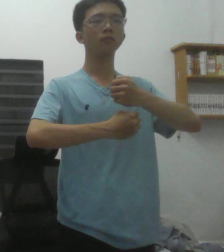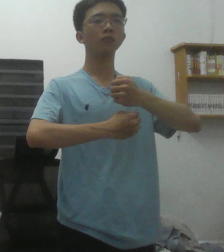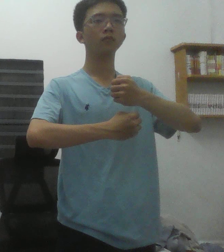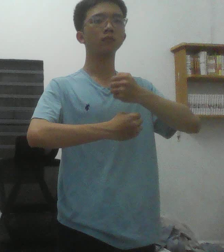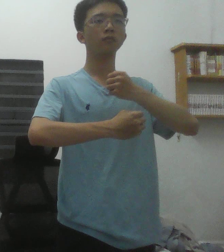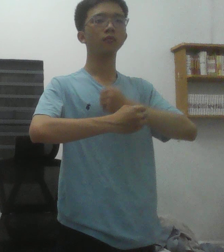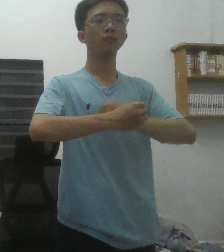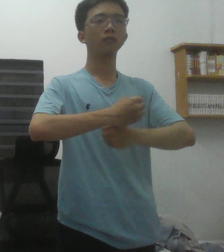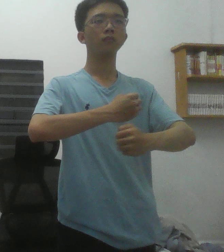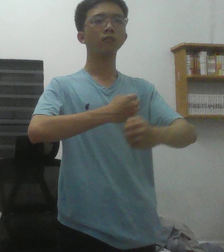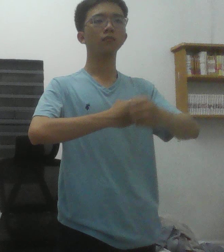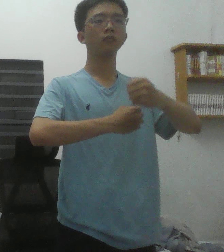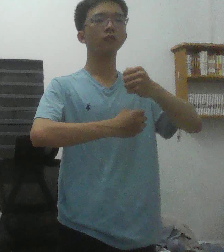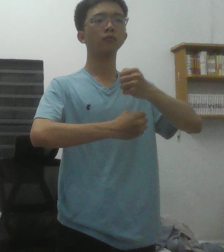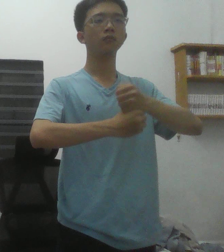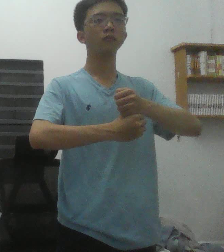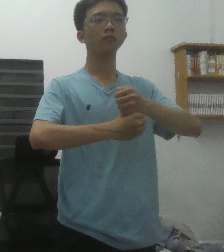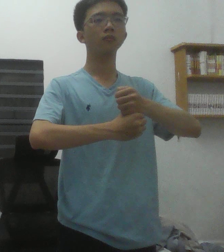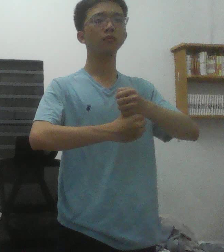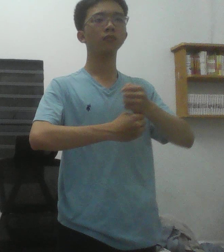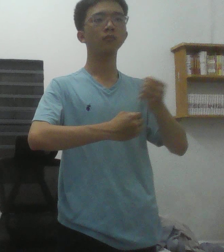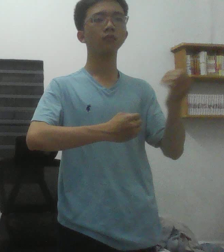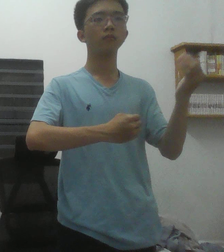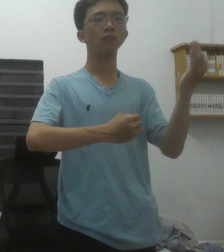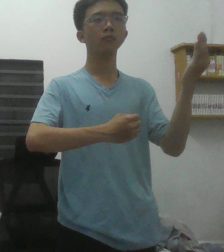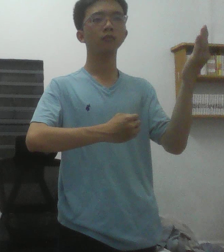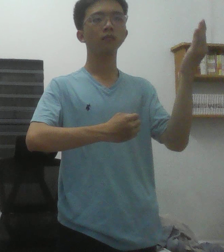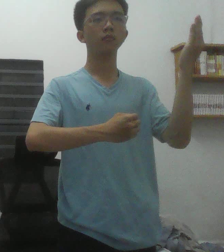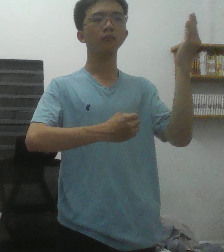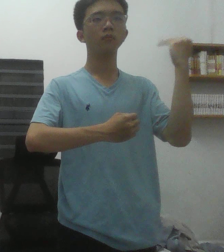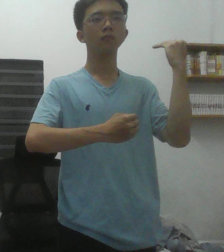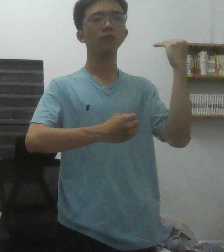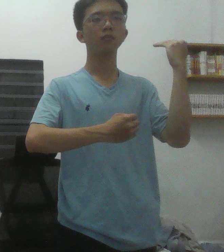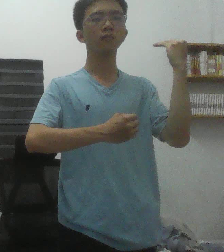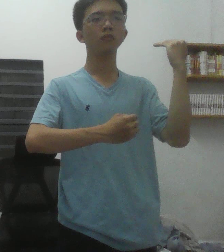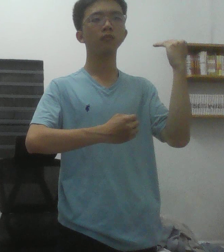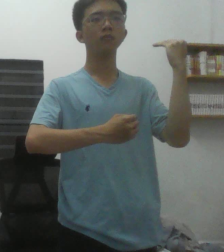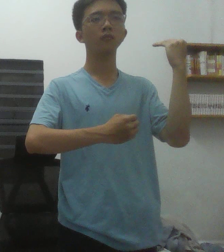nam truoc